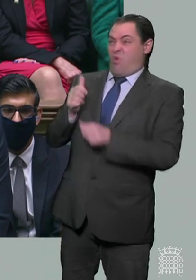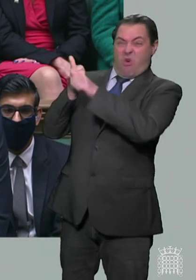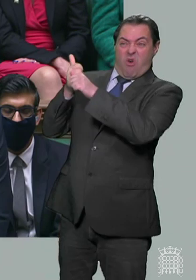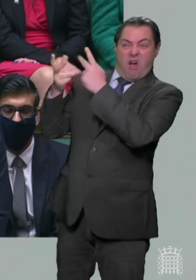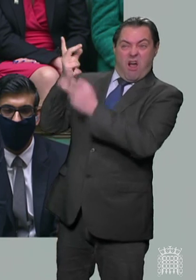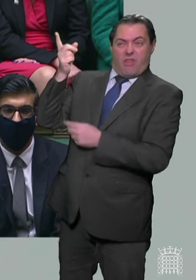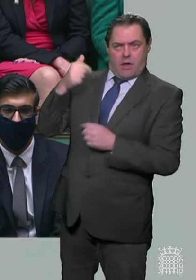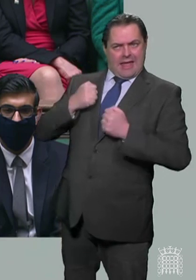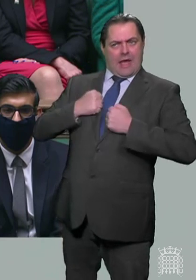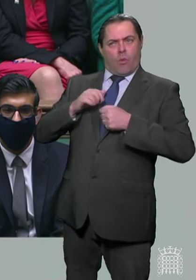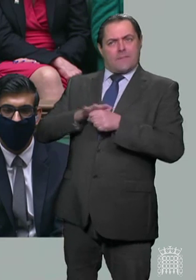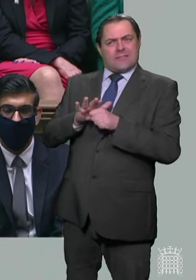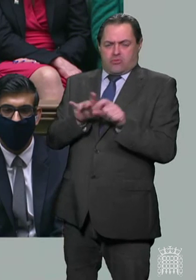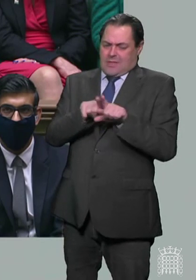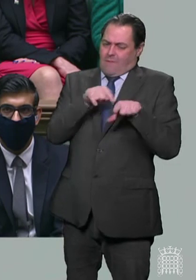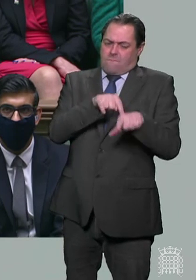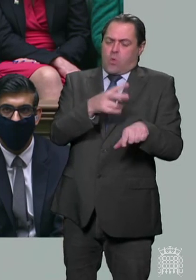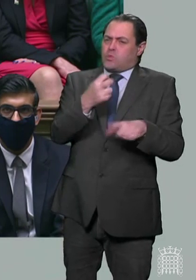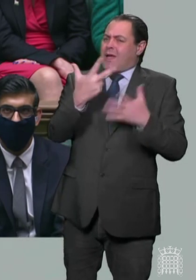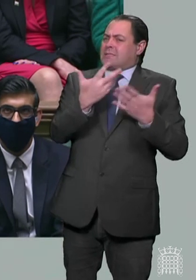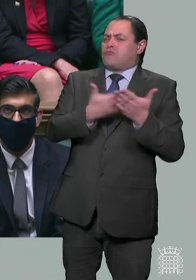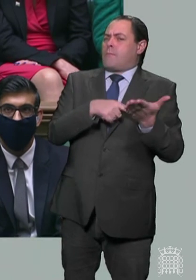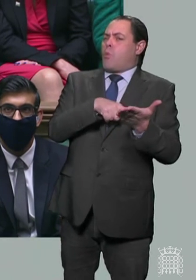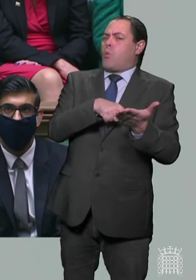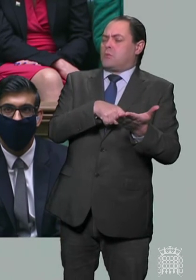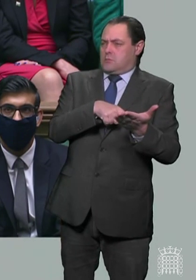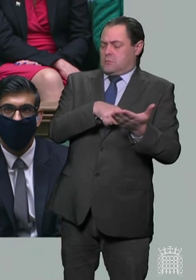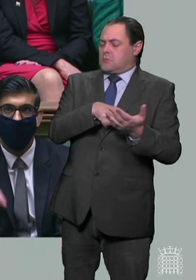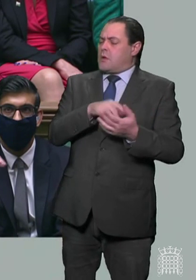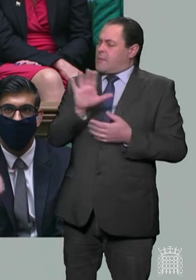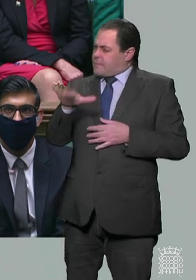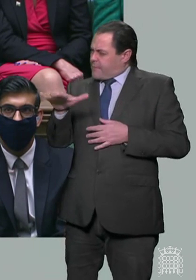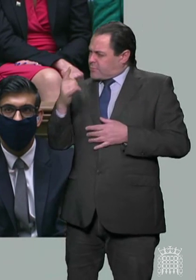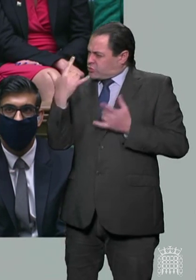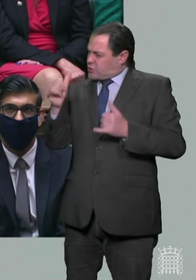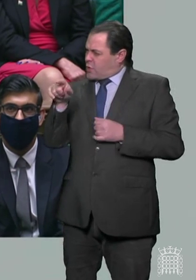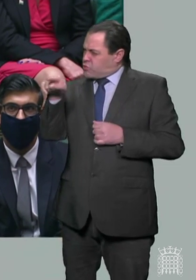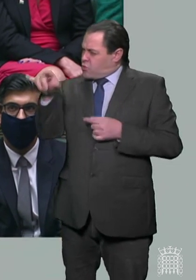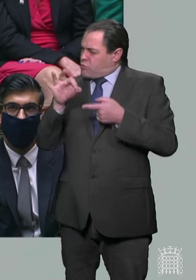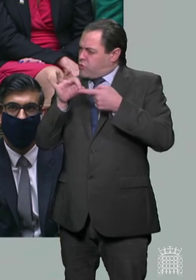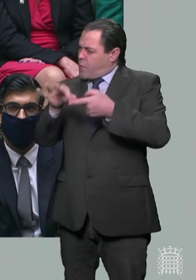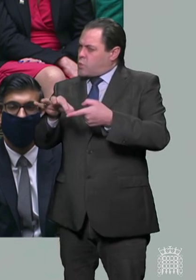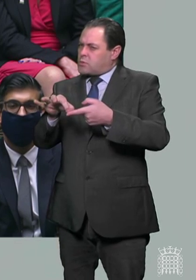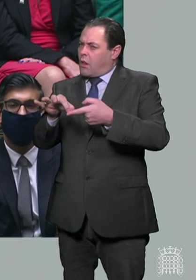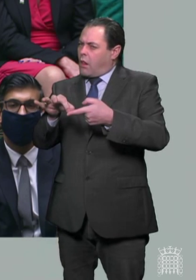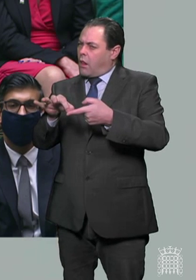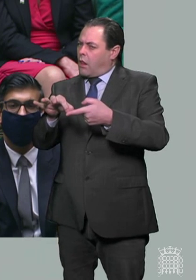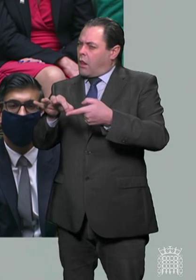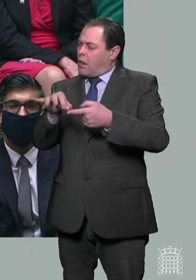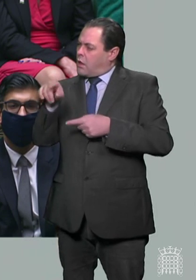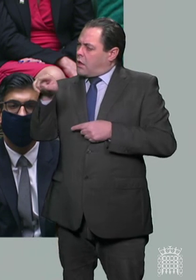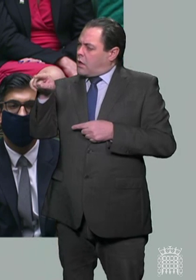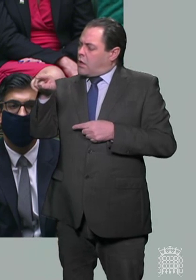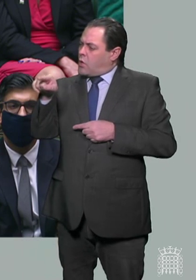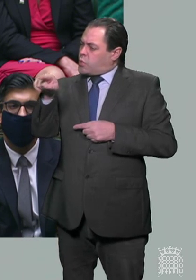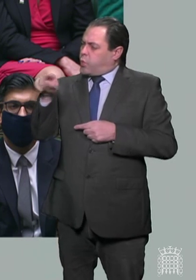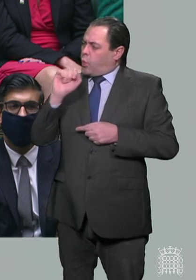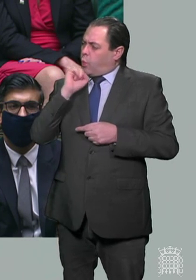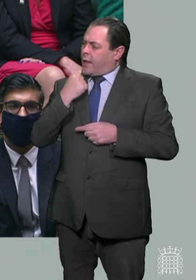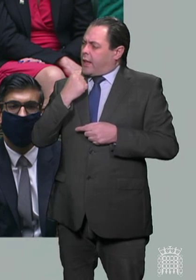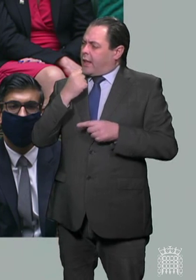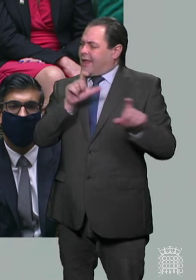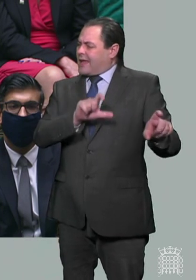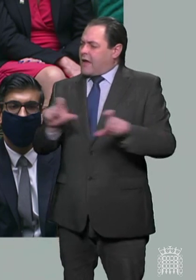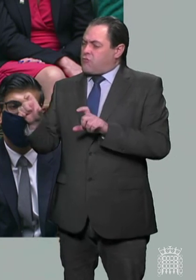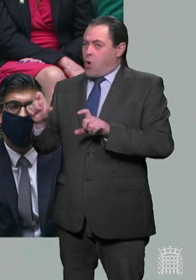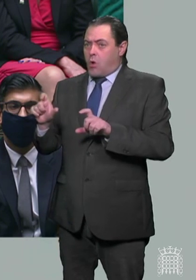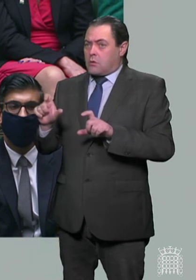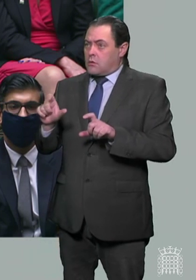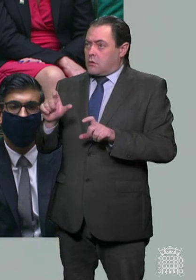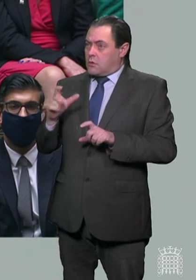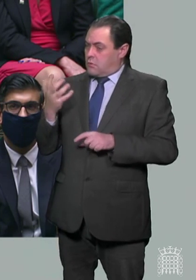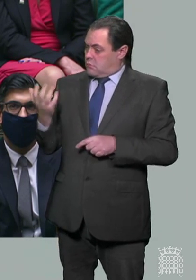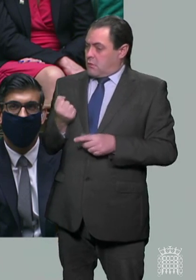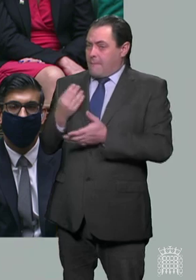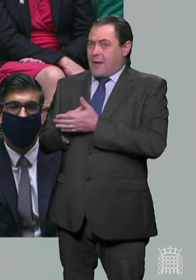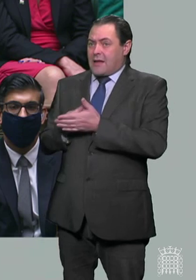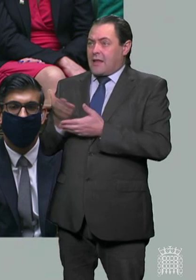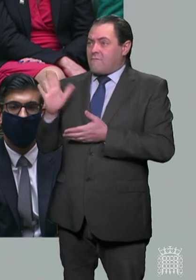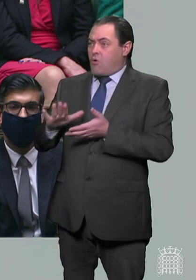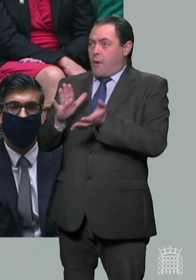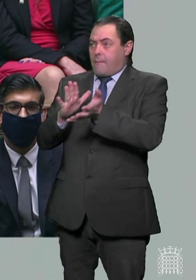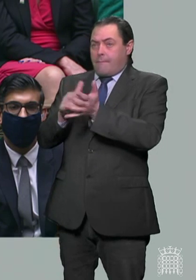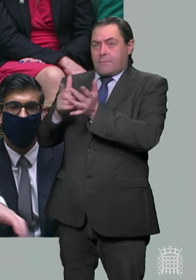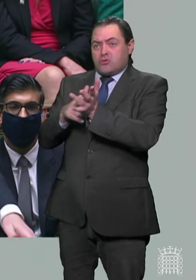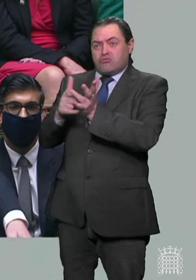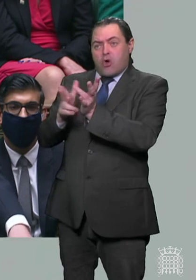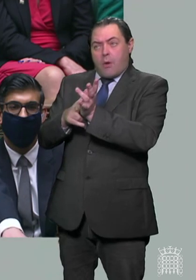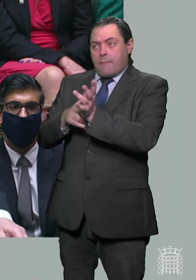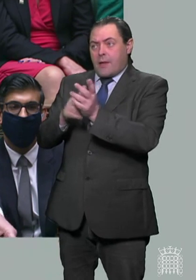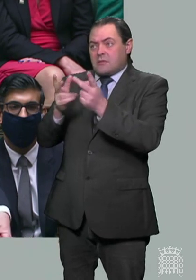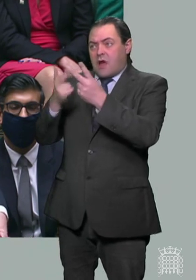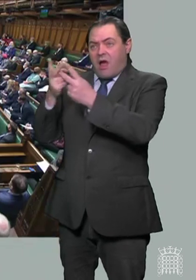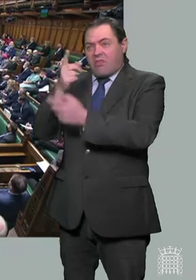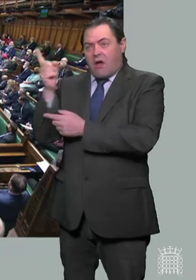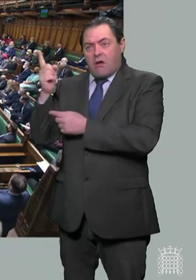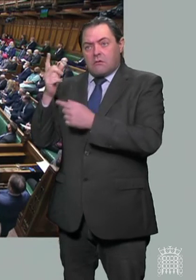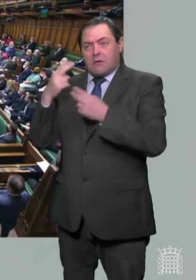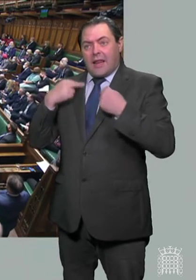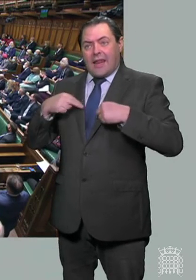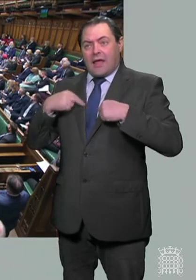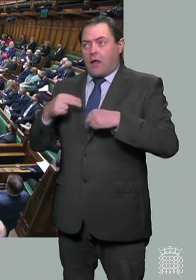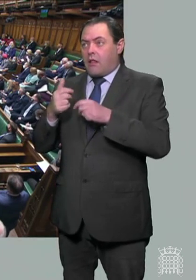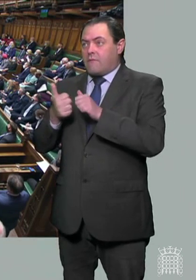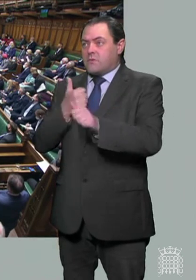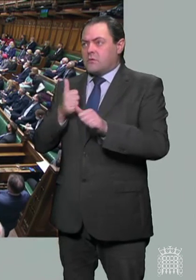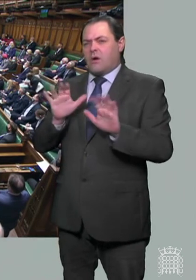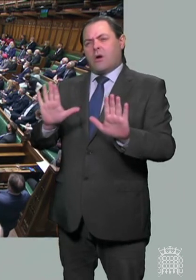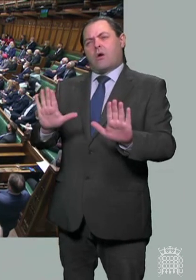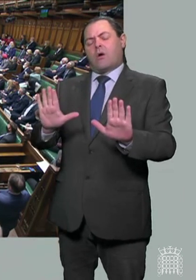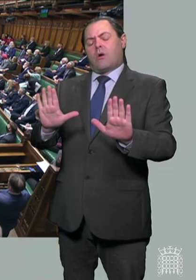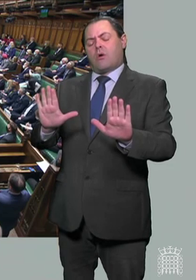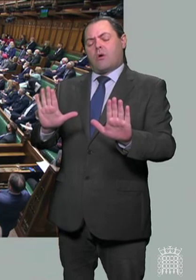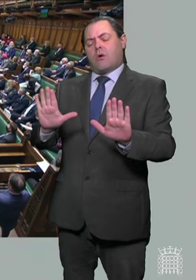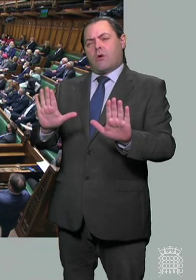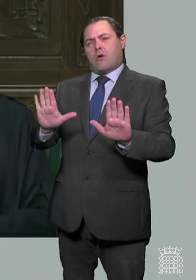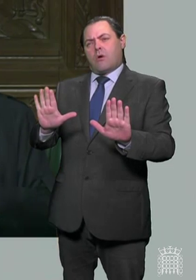That is our position. We want to take forward those reforms. In the meantime, perhaps the right honourable and learned Gentleman can clear up from his proposals whether he would continue to be able to take money, as he did, from Mishcon de Reya and other legal firms.